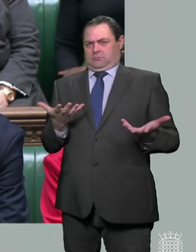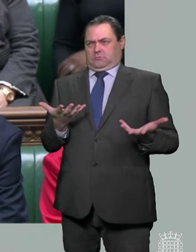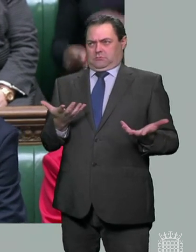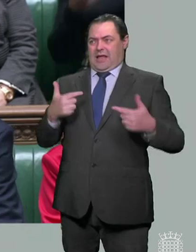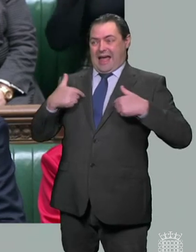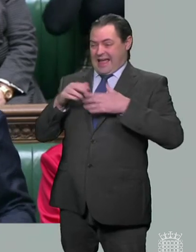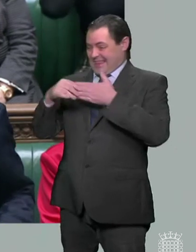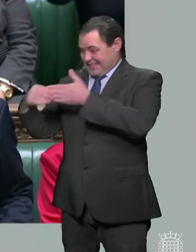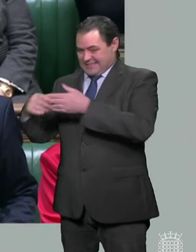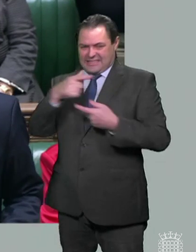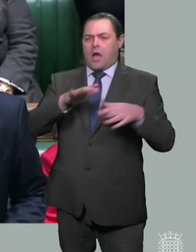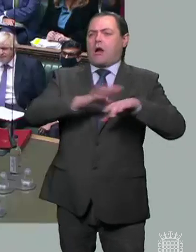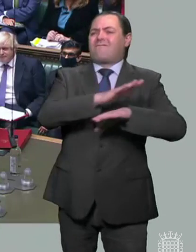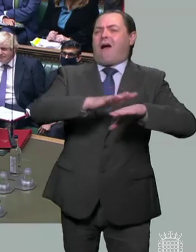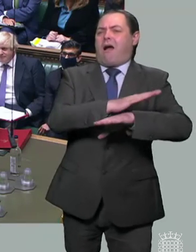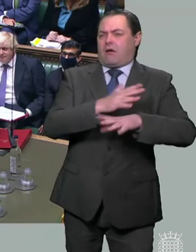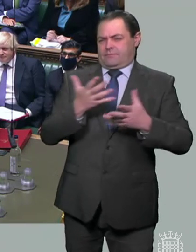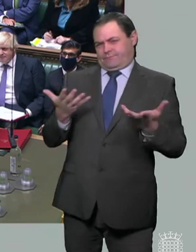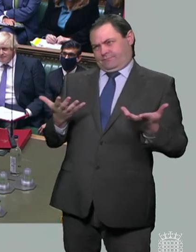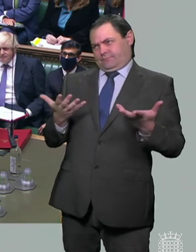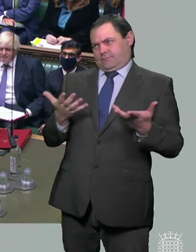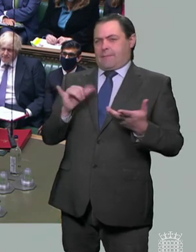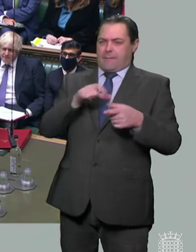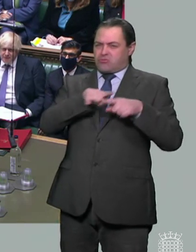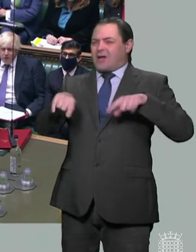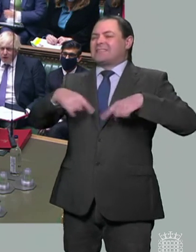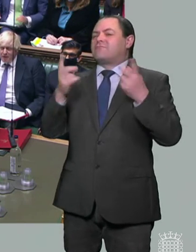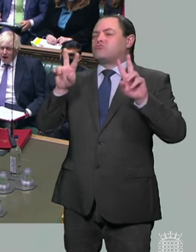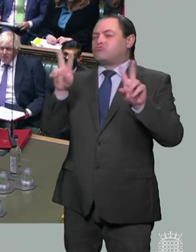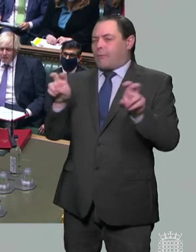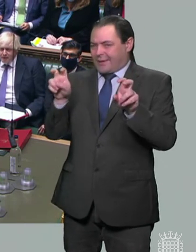I lead; he covers up. Let us try another issue.